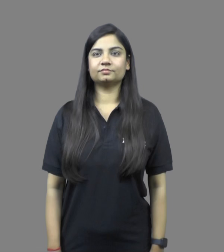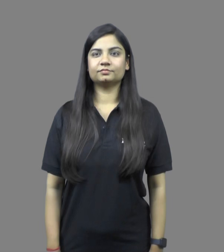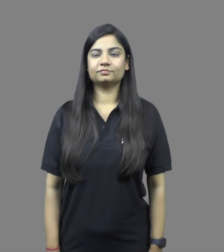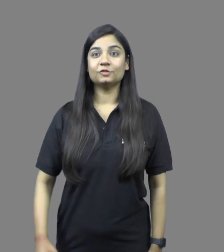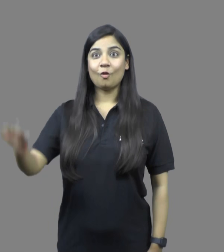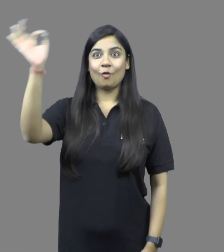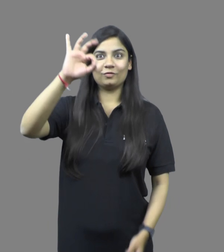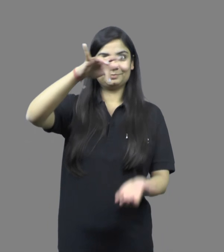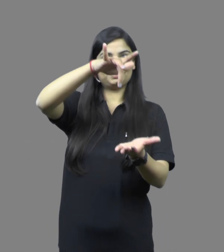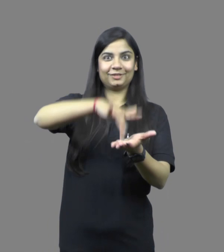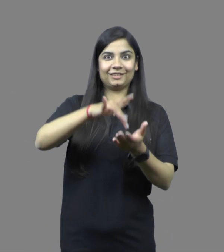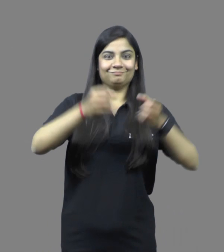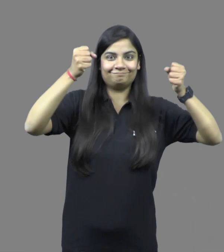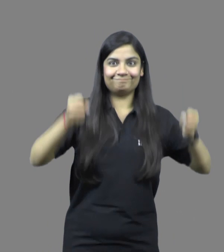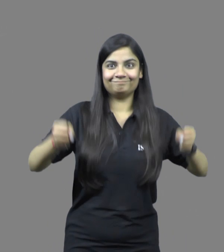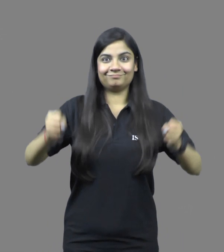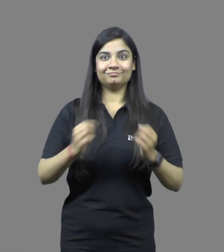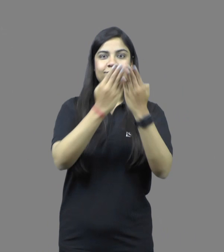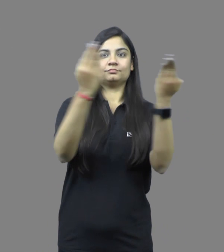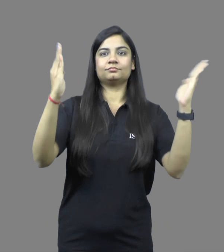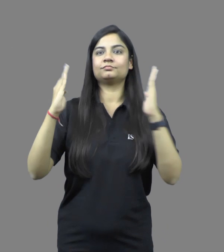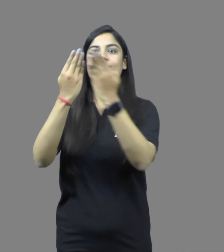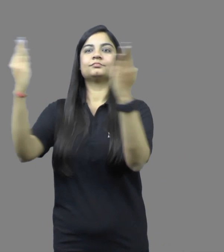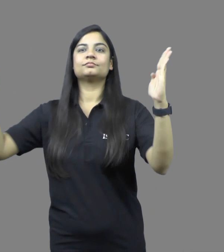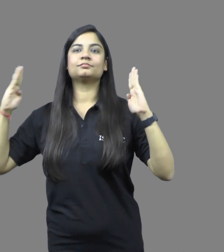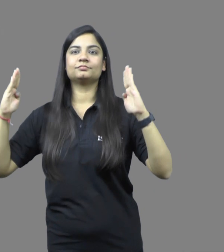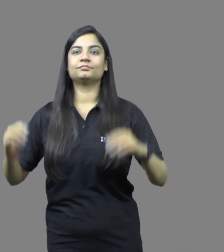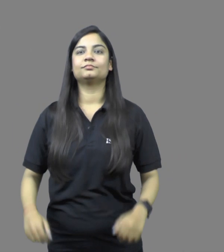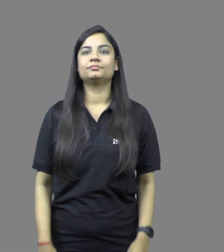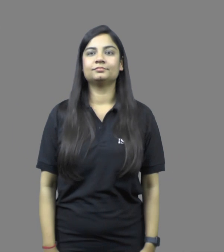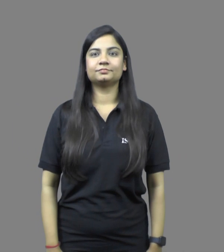Cubicle